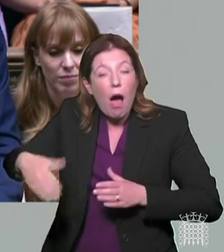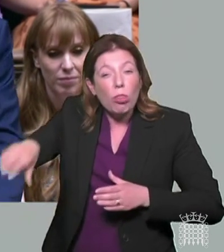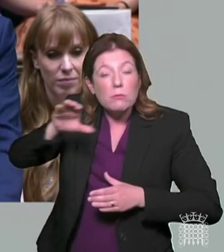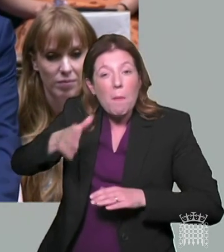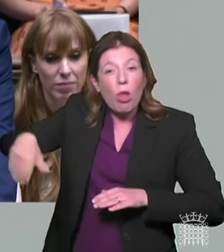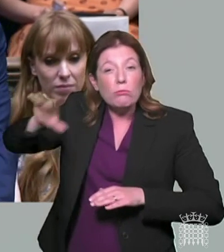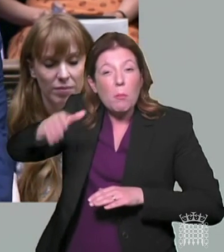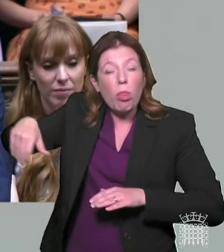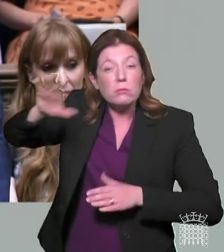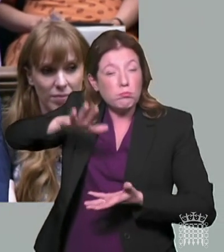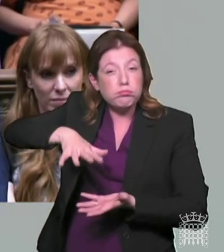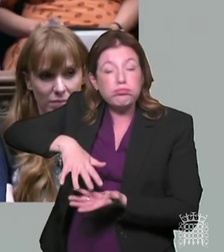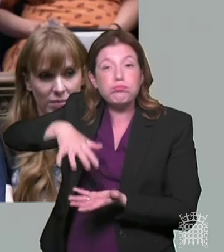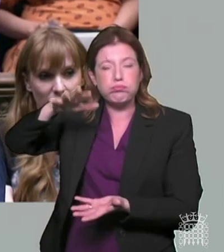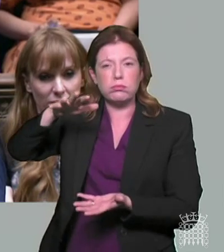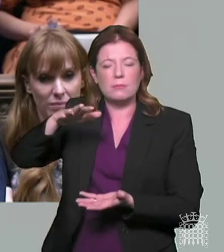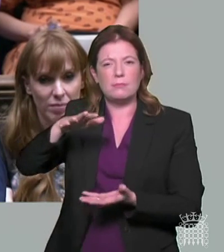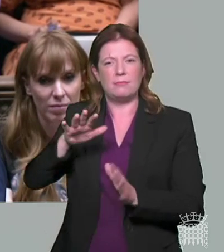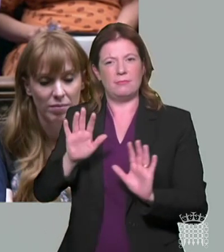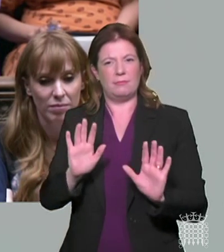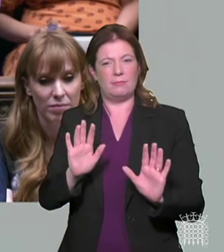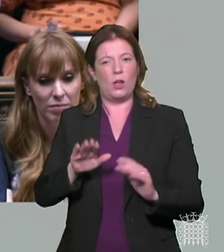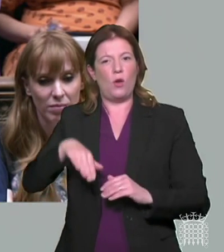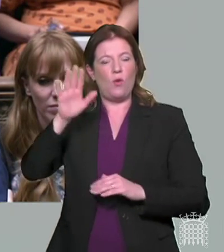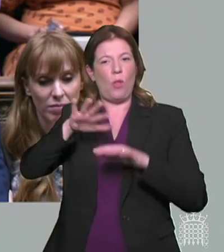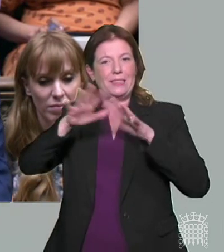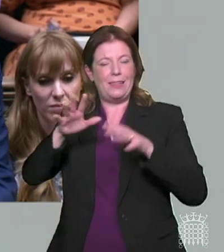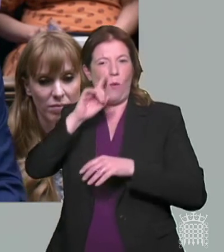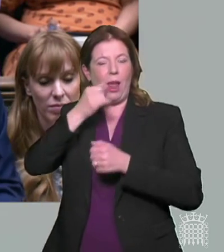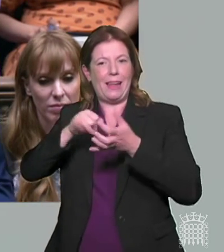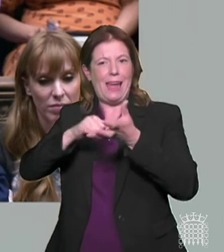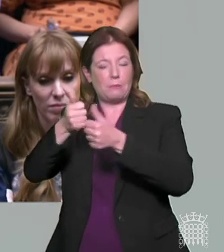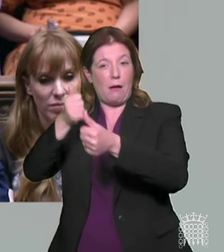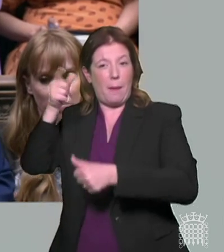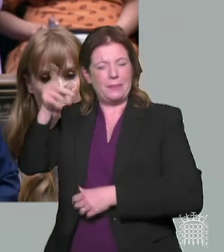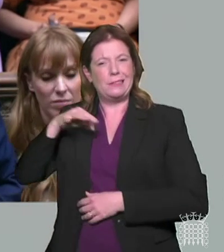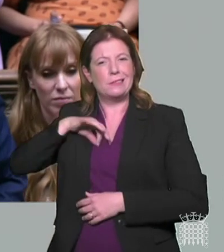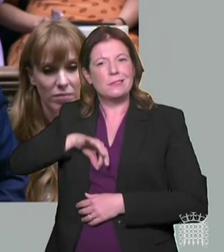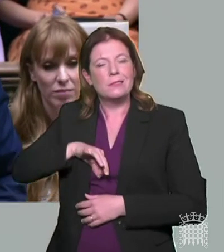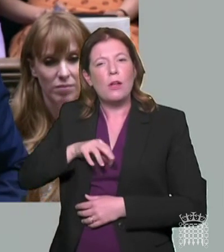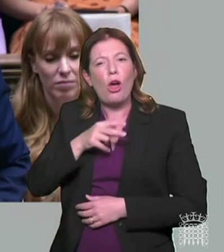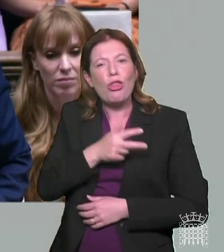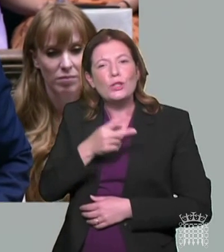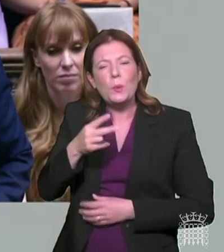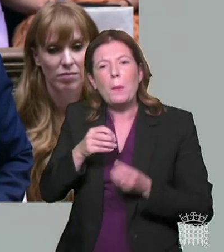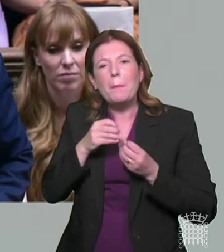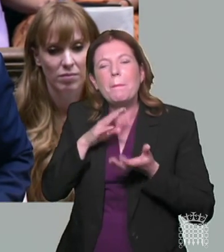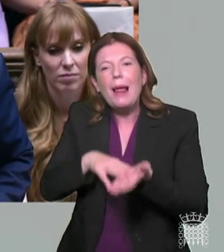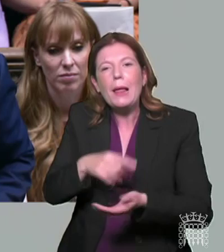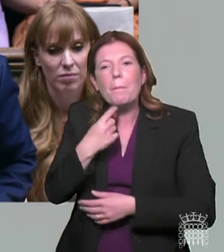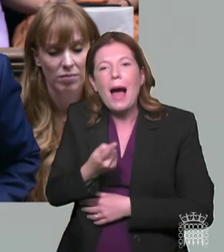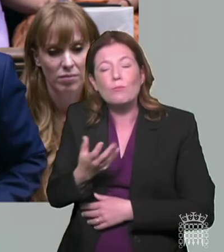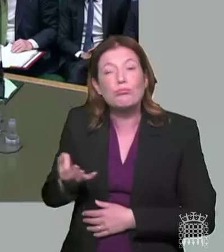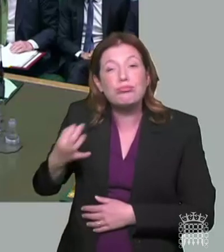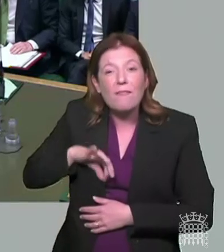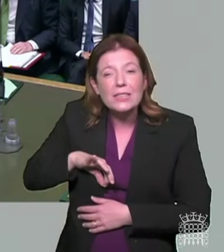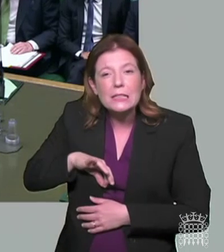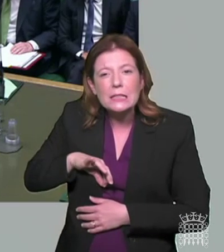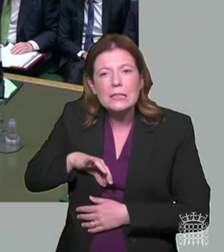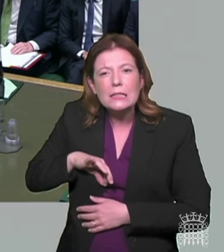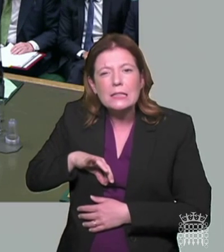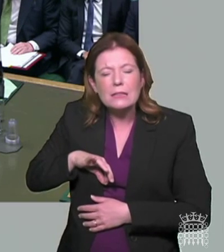Meanwhile, every single day, North sea oil and gas giants rake in £32 million in unexpected profits.